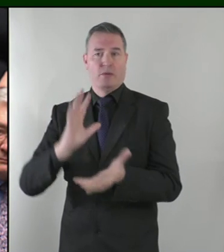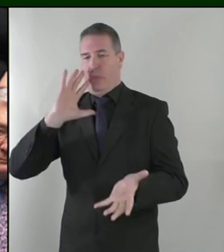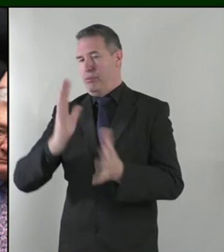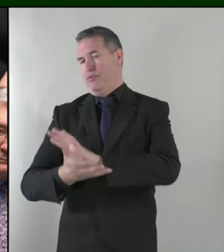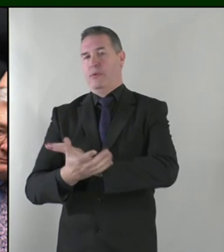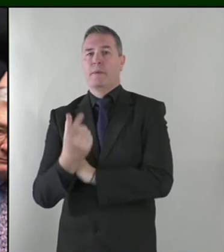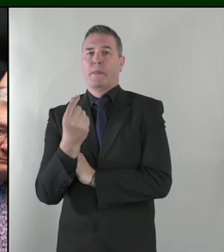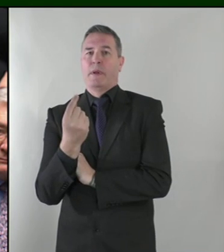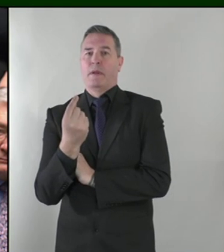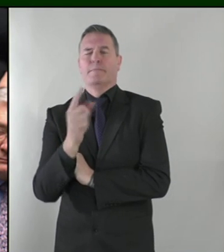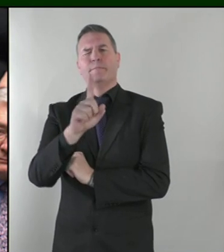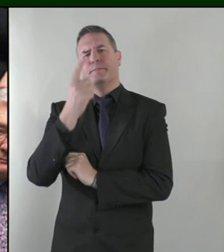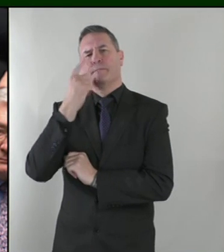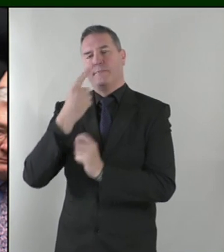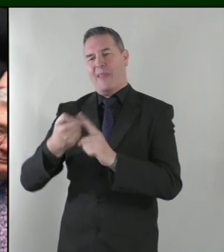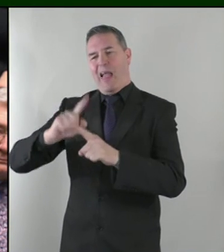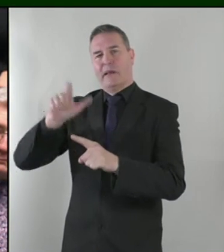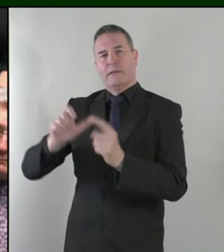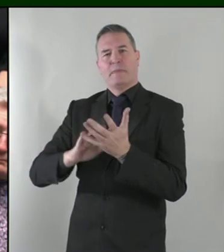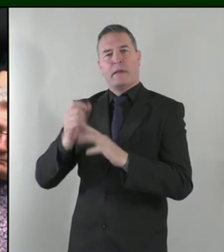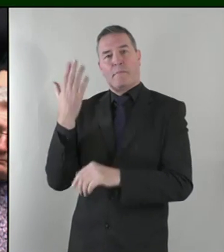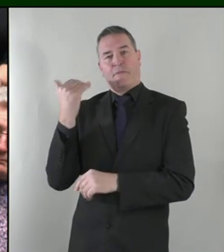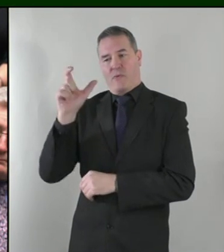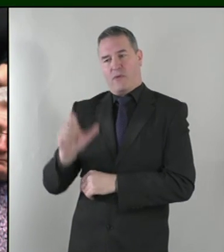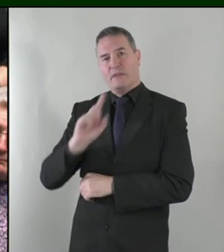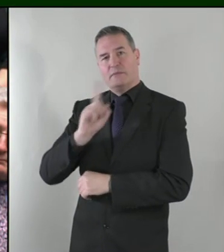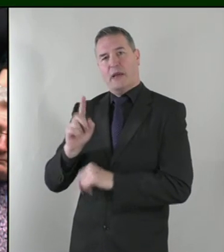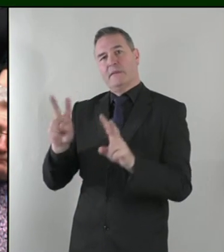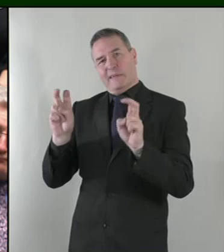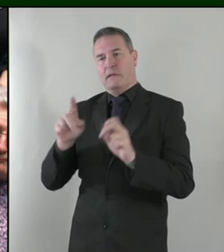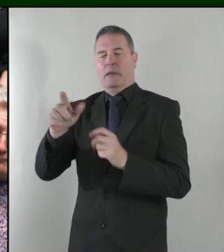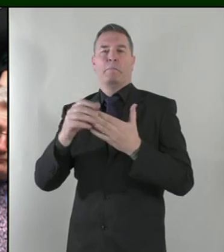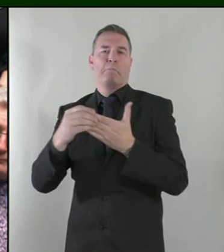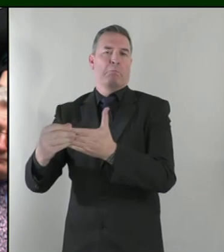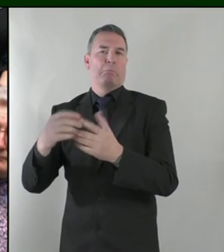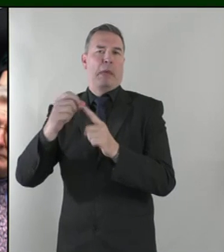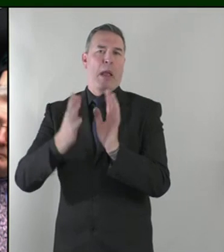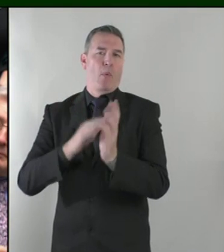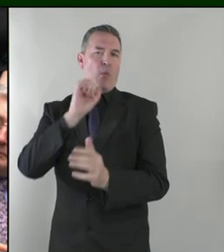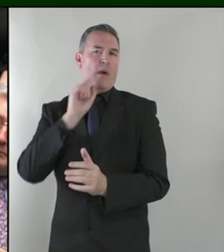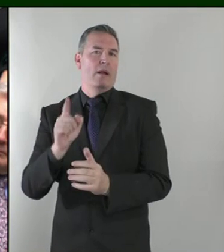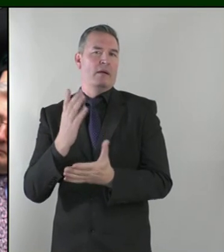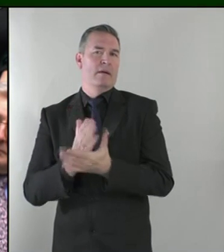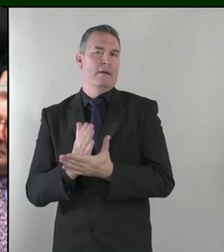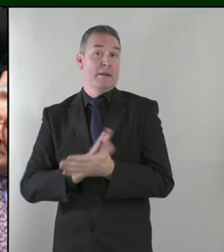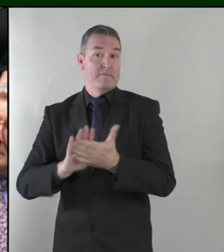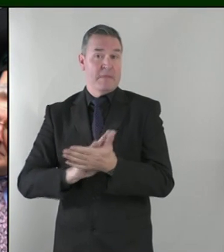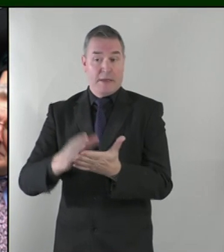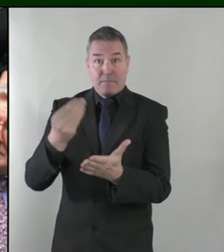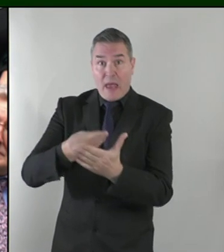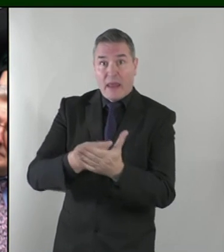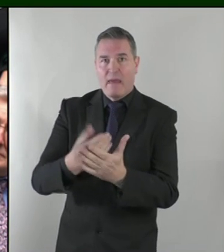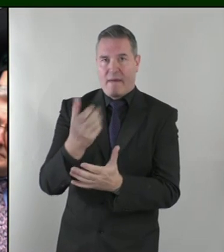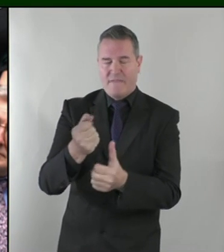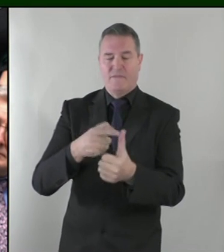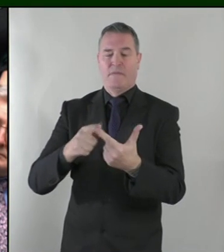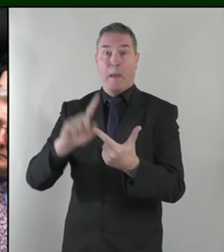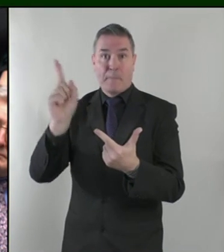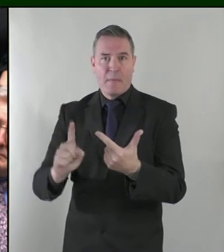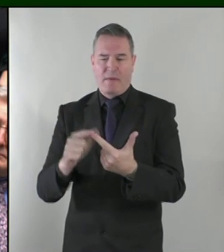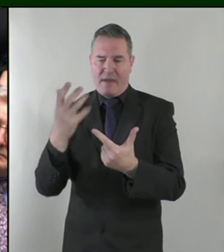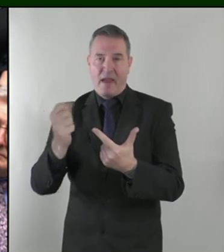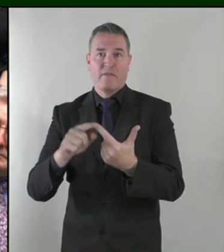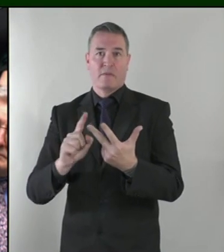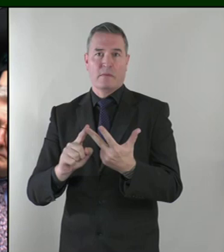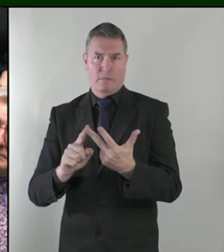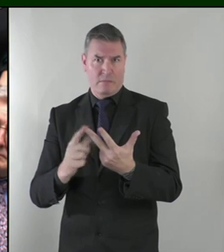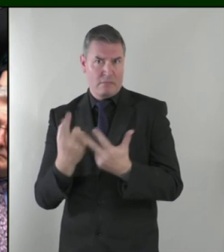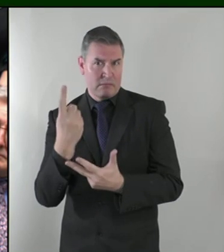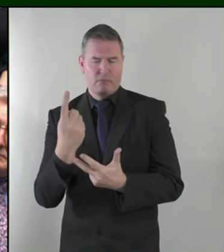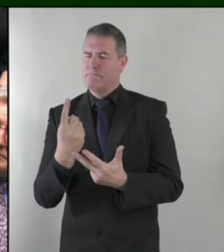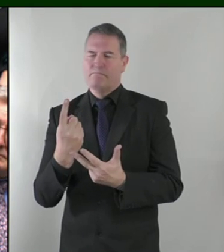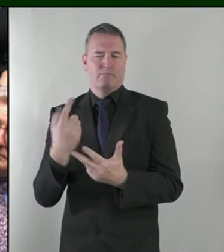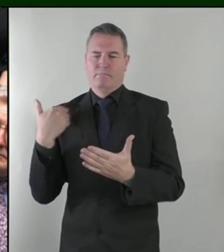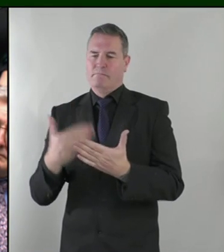Let us look at something else his ex-Minister said—that the Prime Minister promised to “lead from the front” and guaranteed there would be “money” and “people”, but these promises are not close to being met.